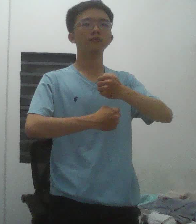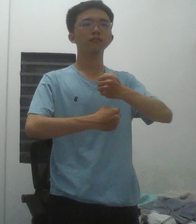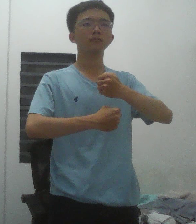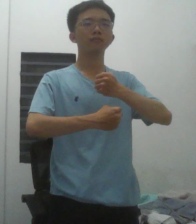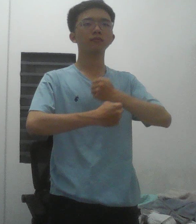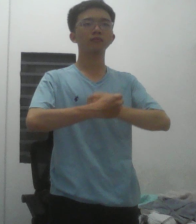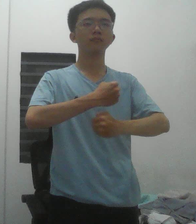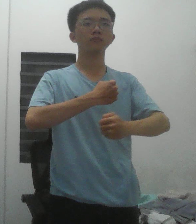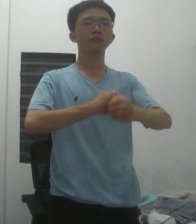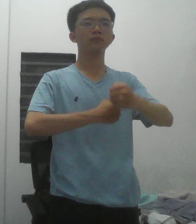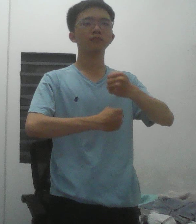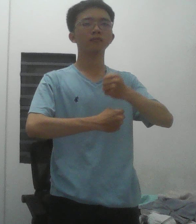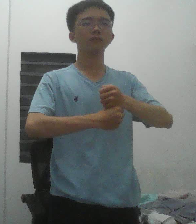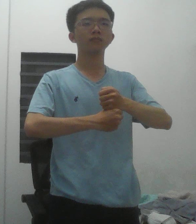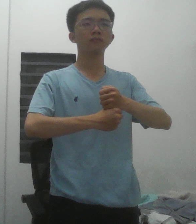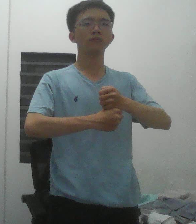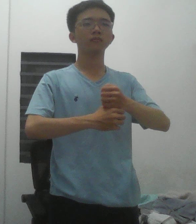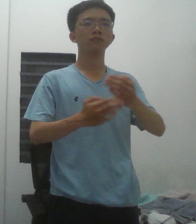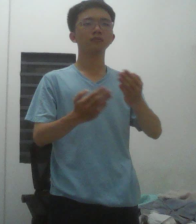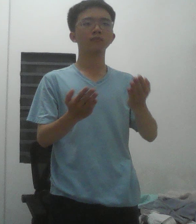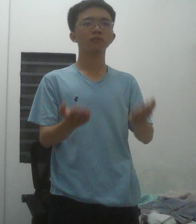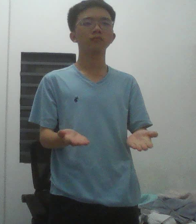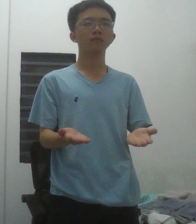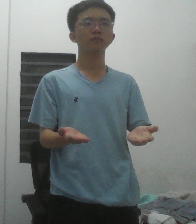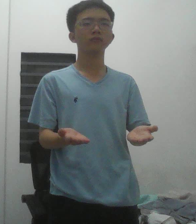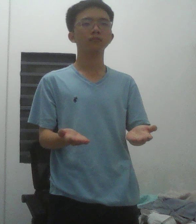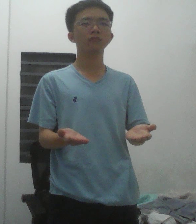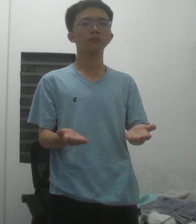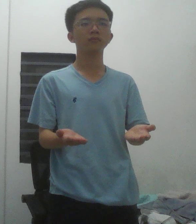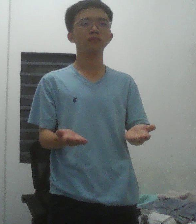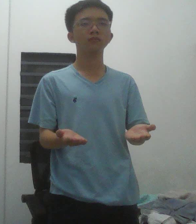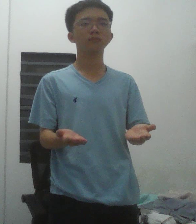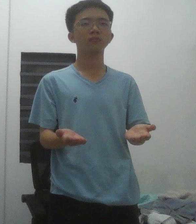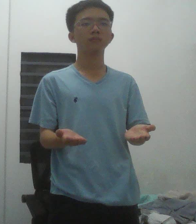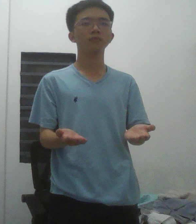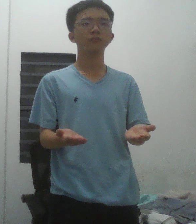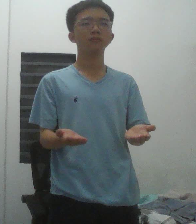nam nay